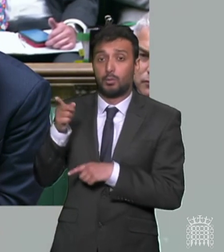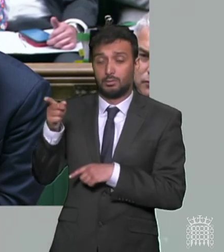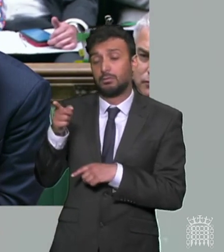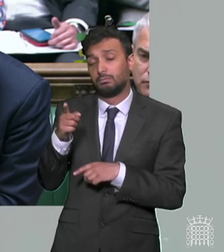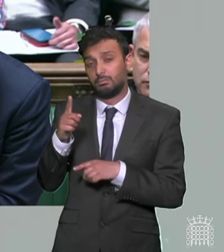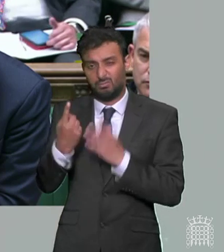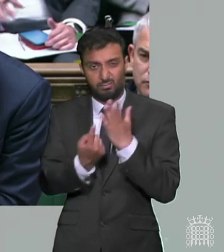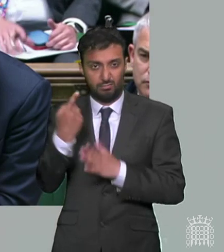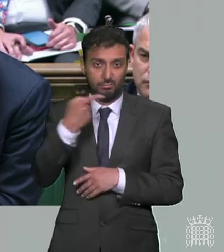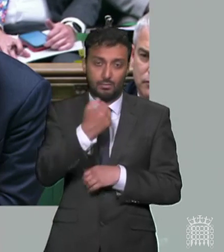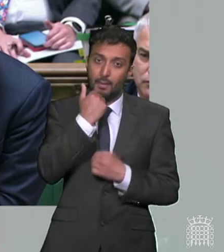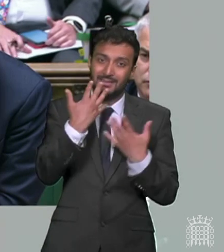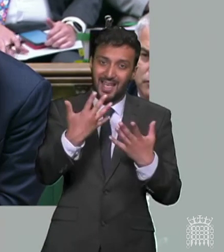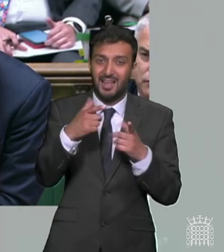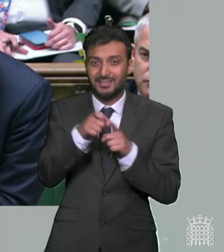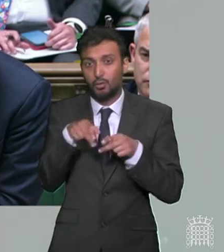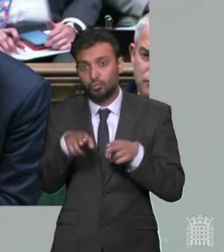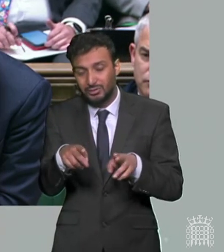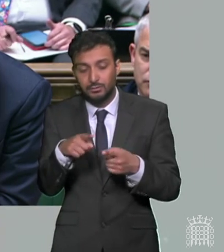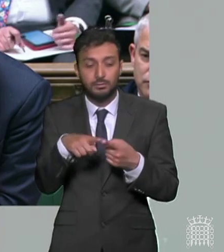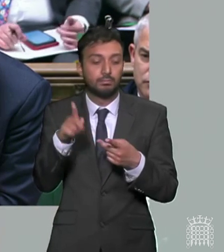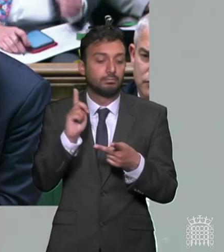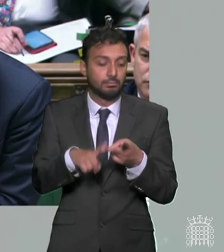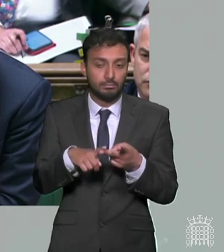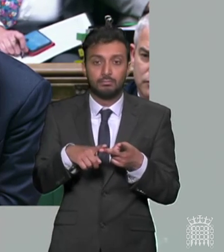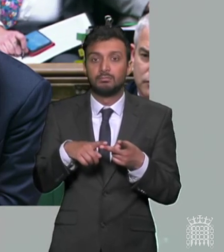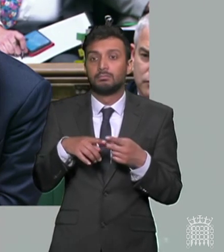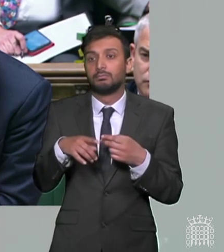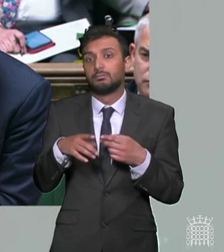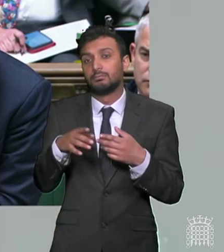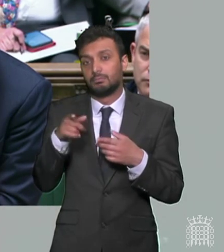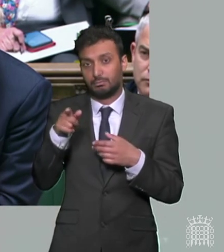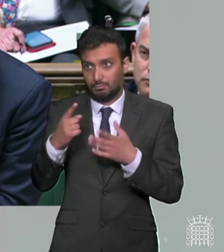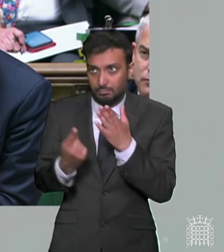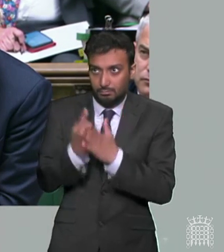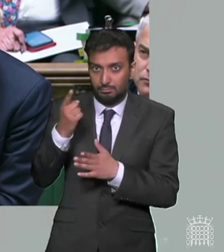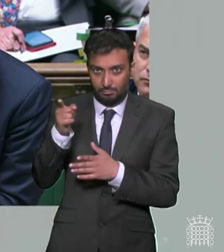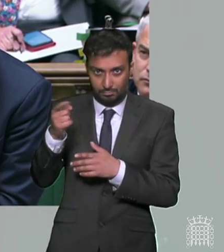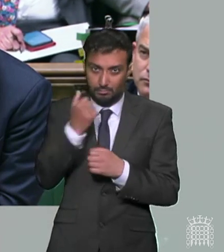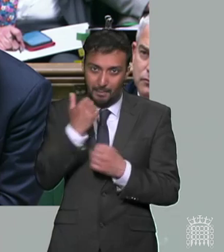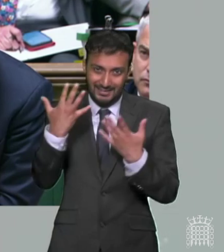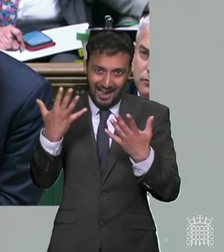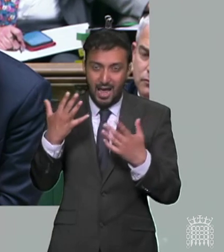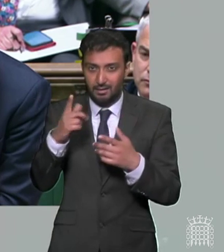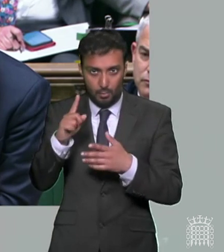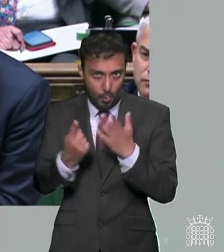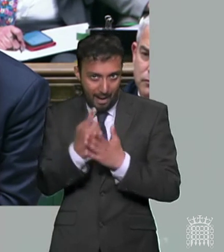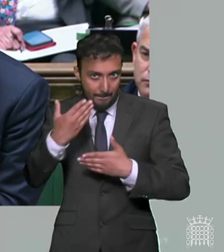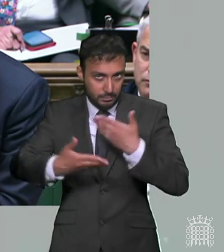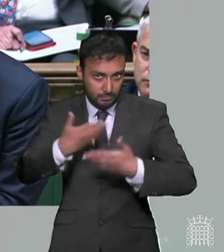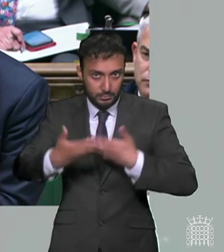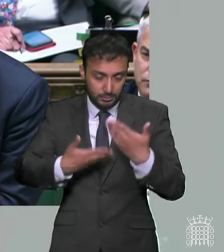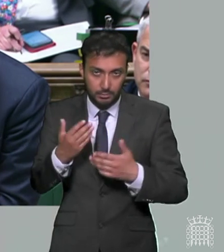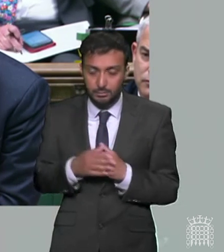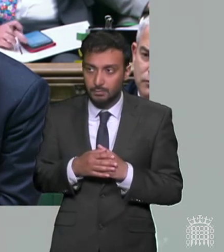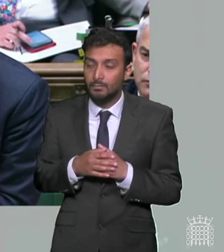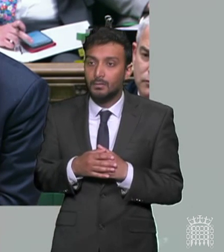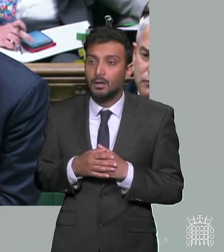10 Downing Street and the events behind that black door, and about the number of events.